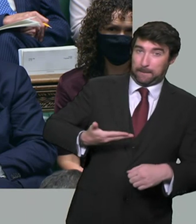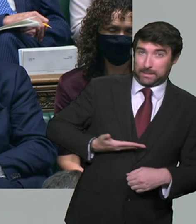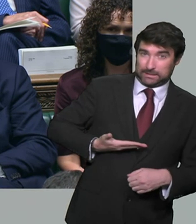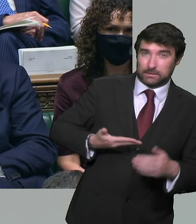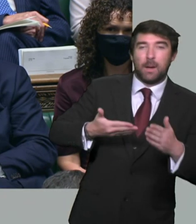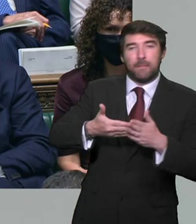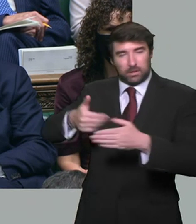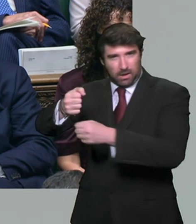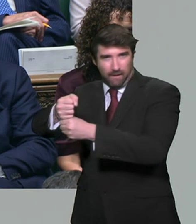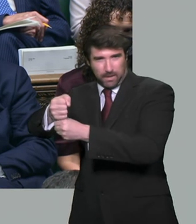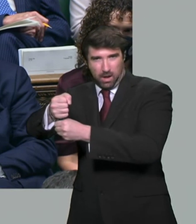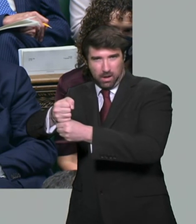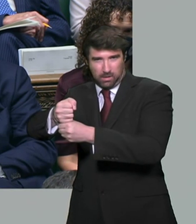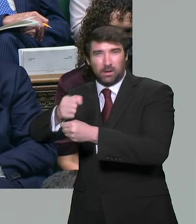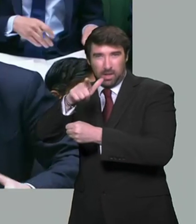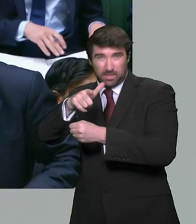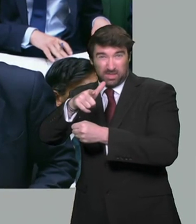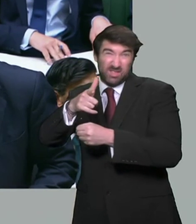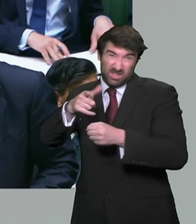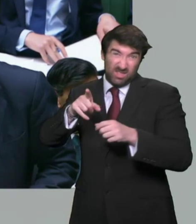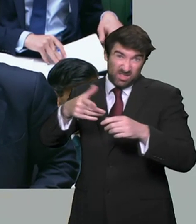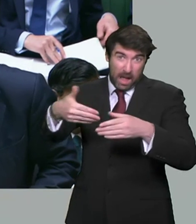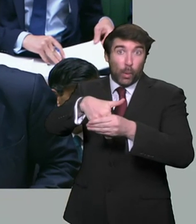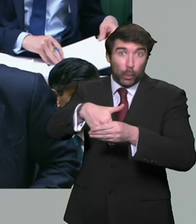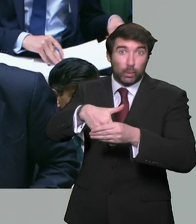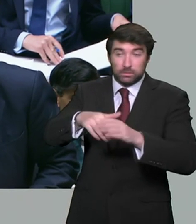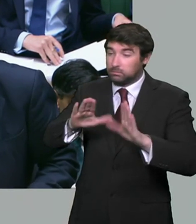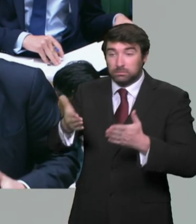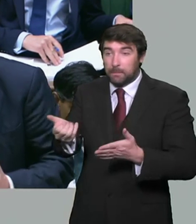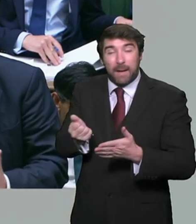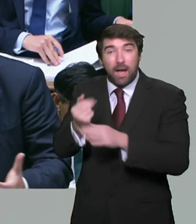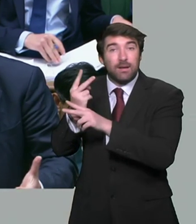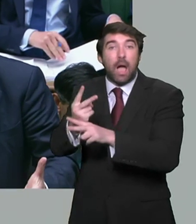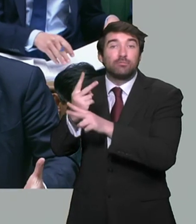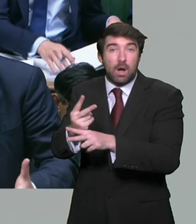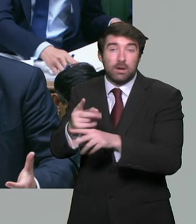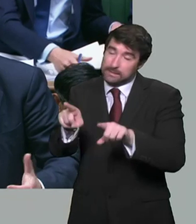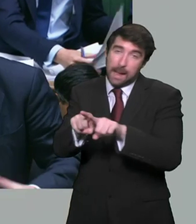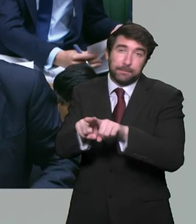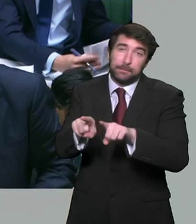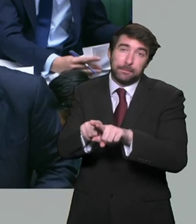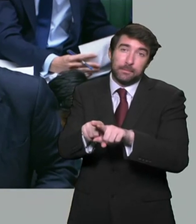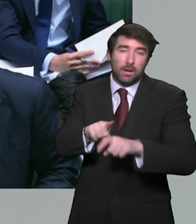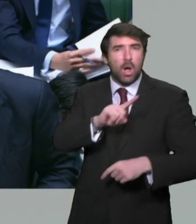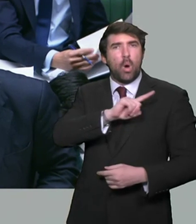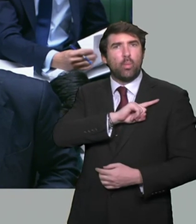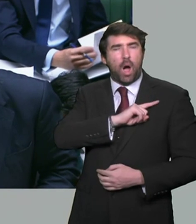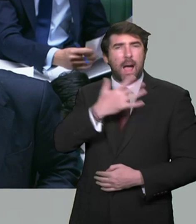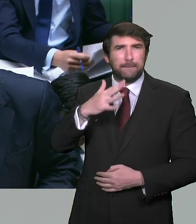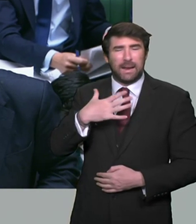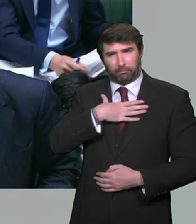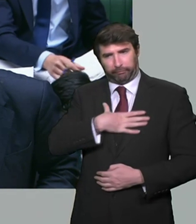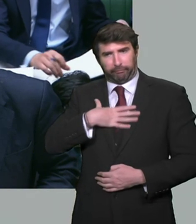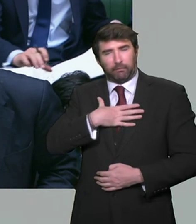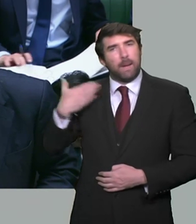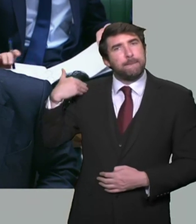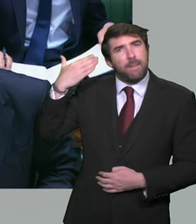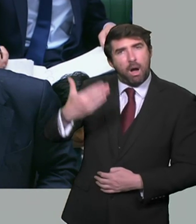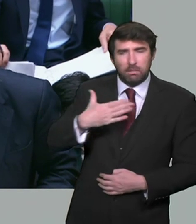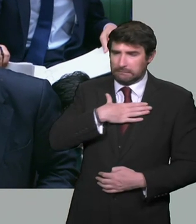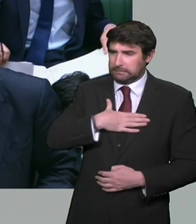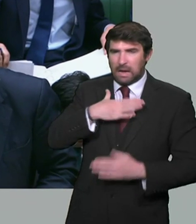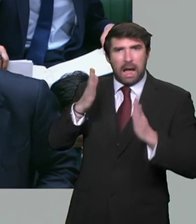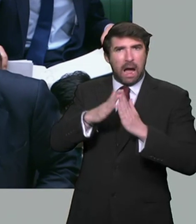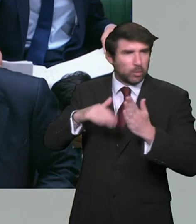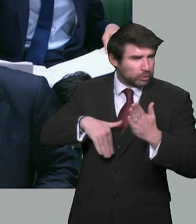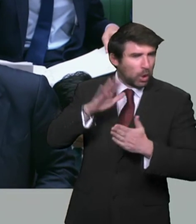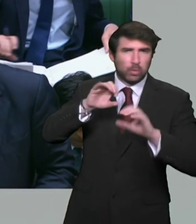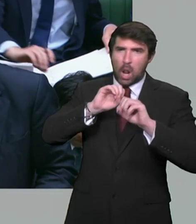I believe that that will support unpaid carers as well, since they will no longer have the anxiety, for instance, that their elderly loved ones could see the loss of all their possessions.